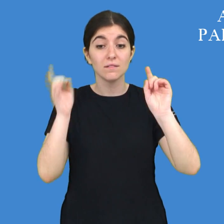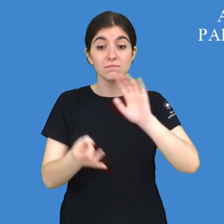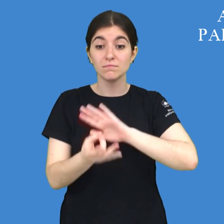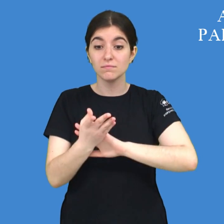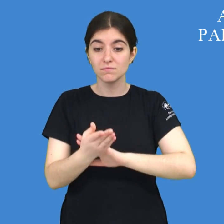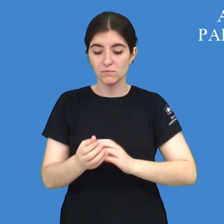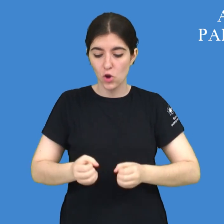crear